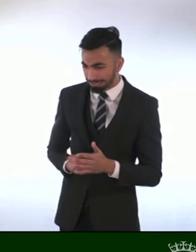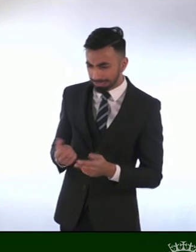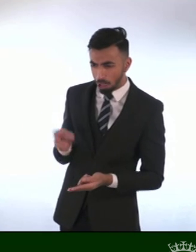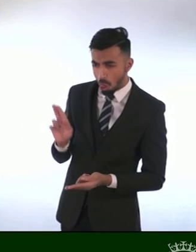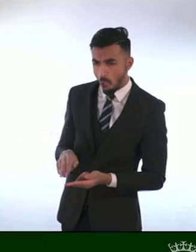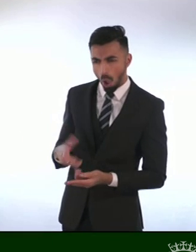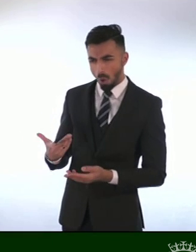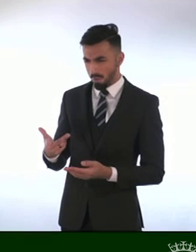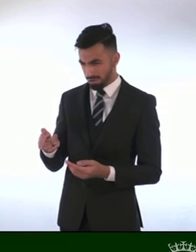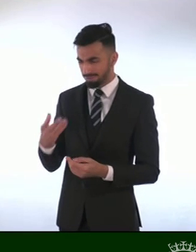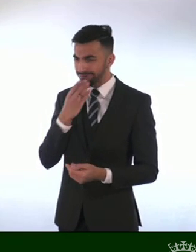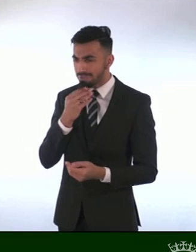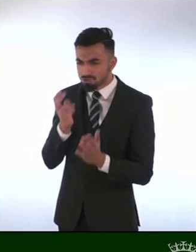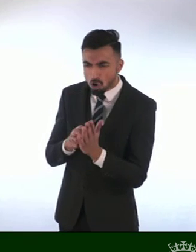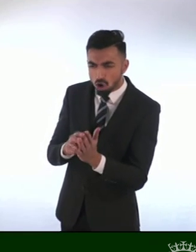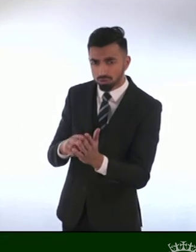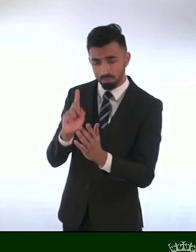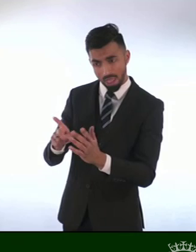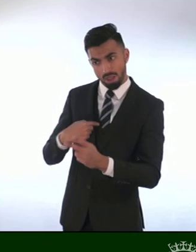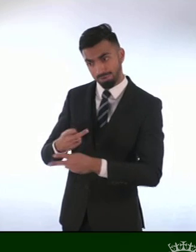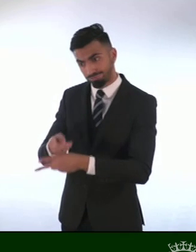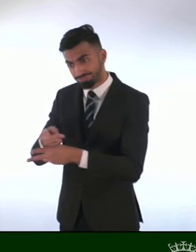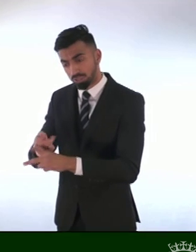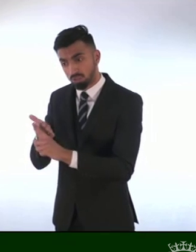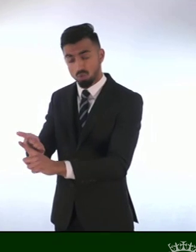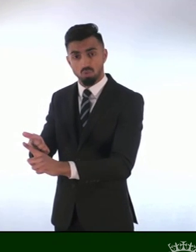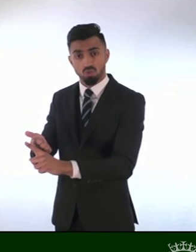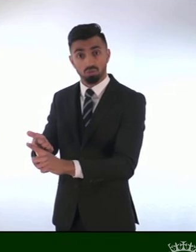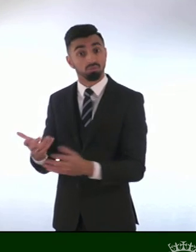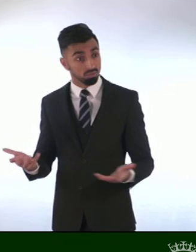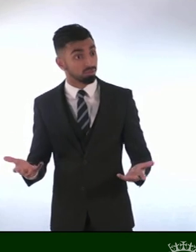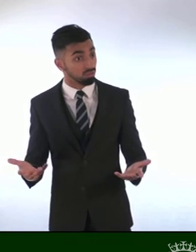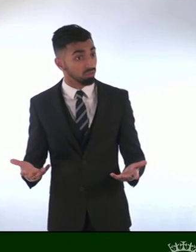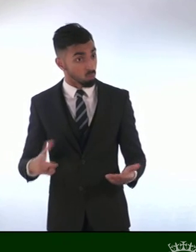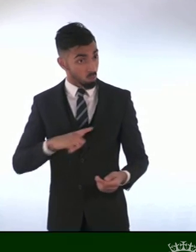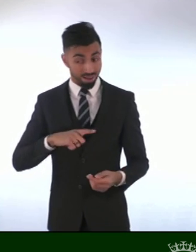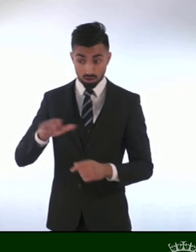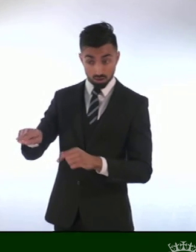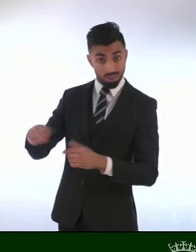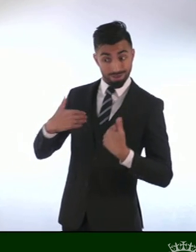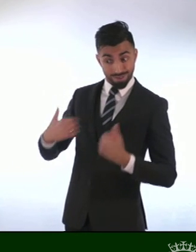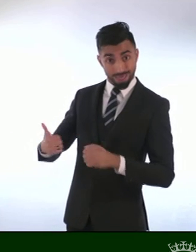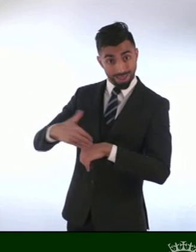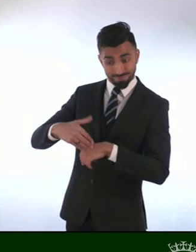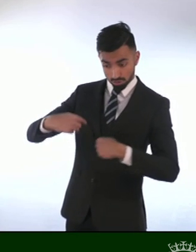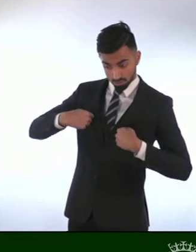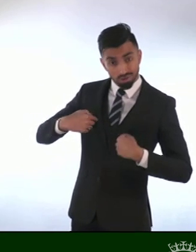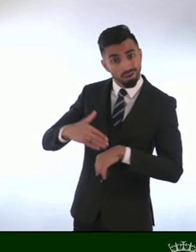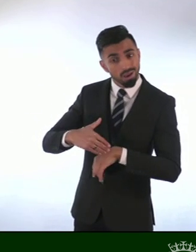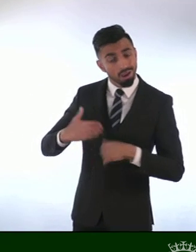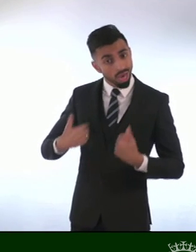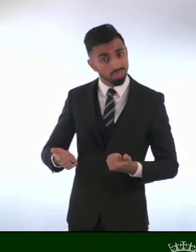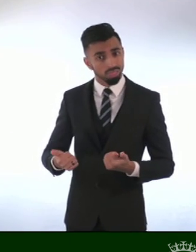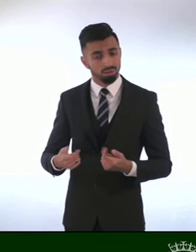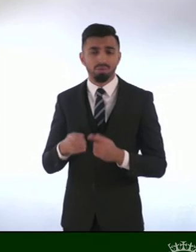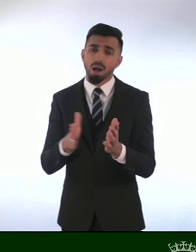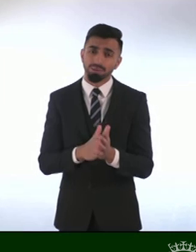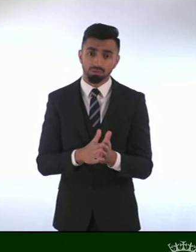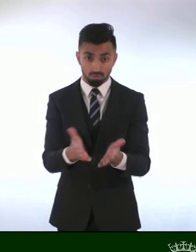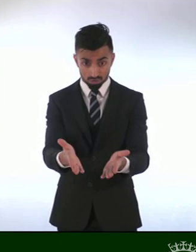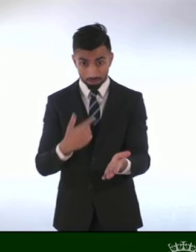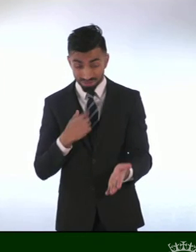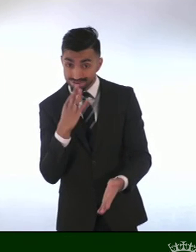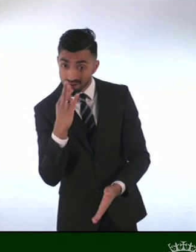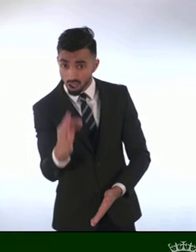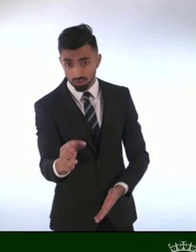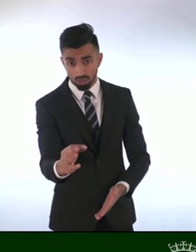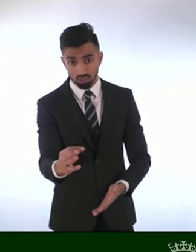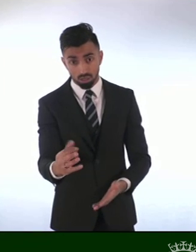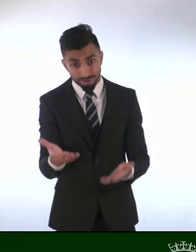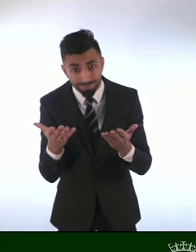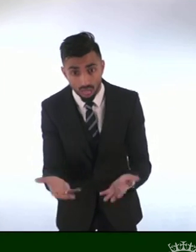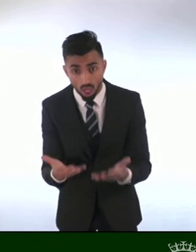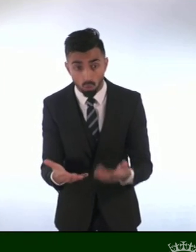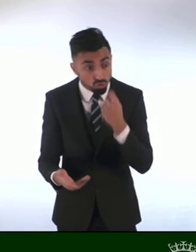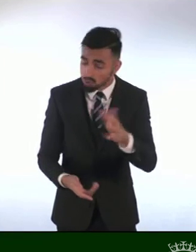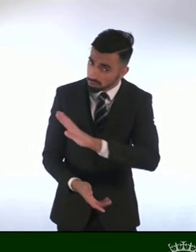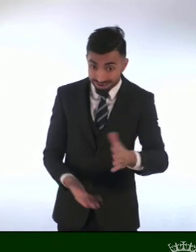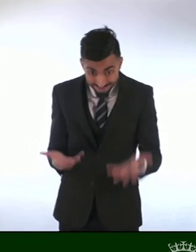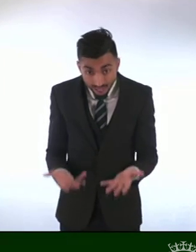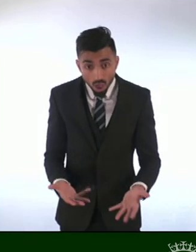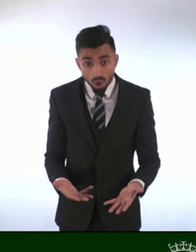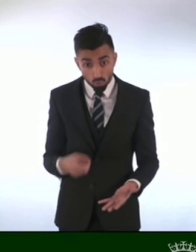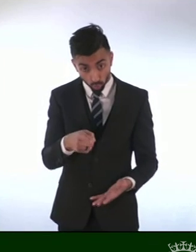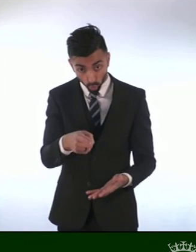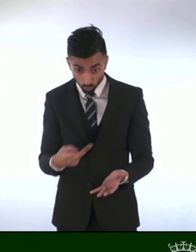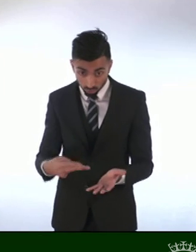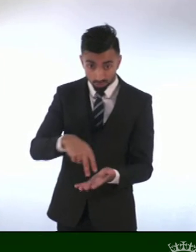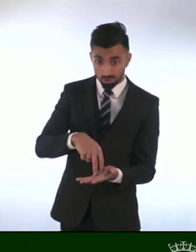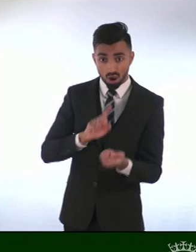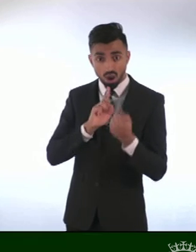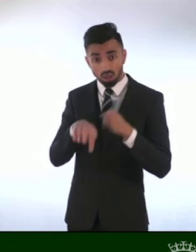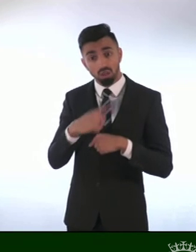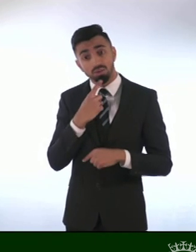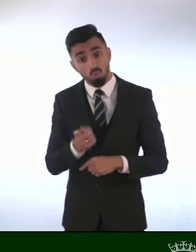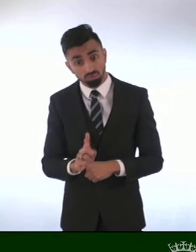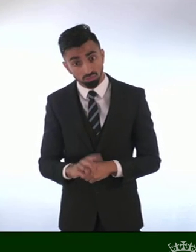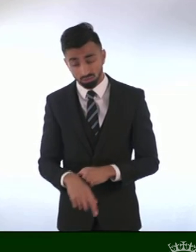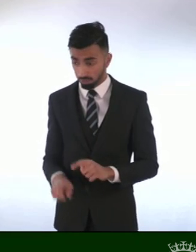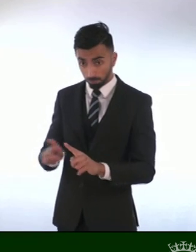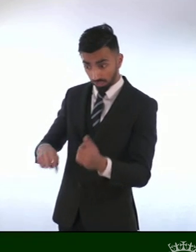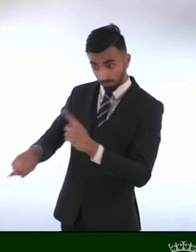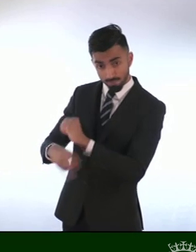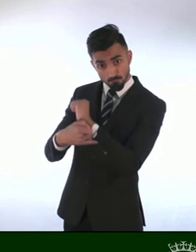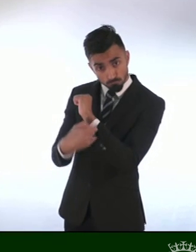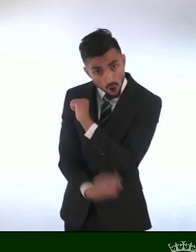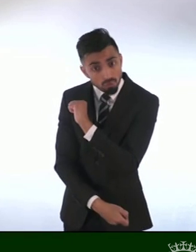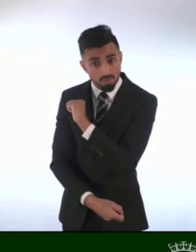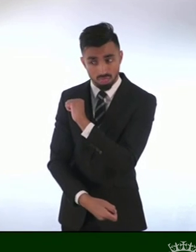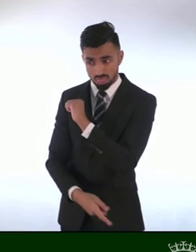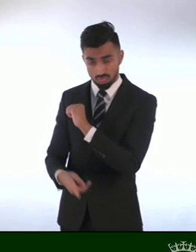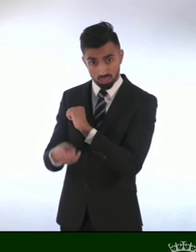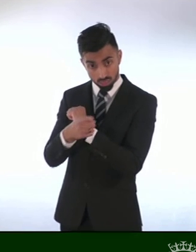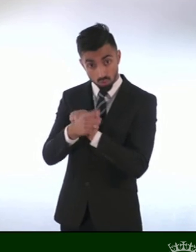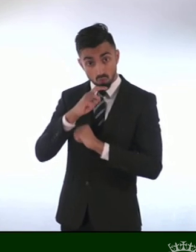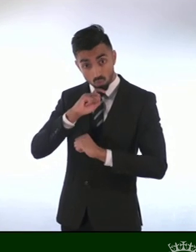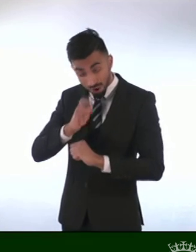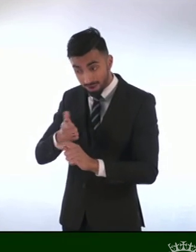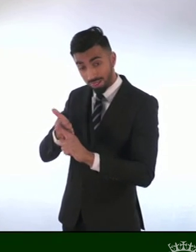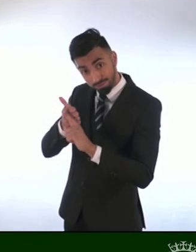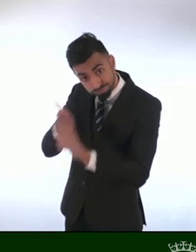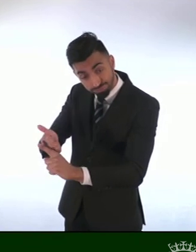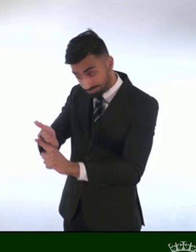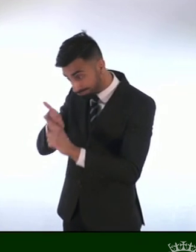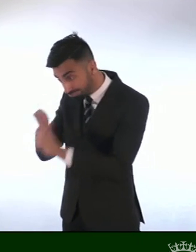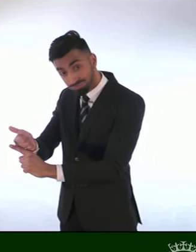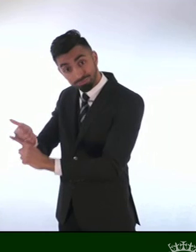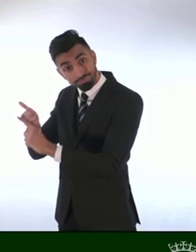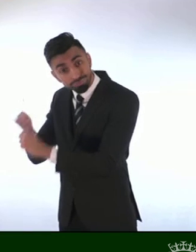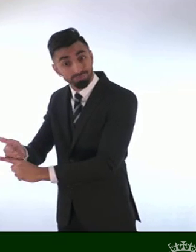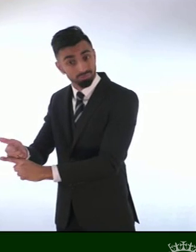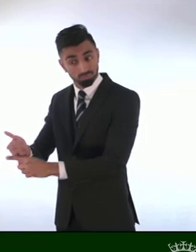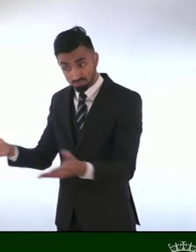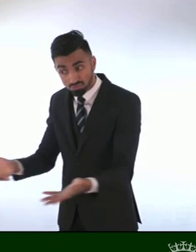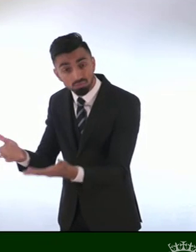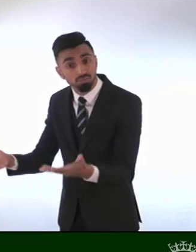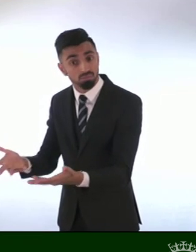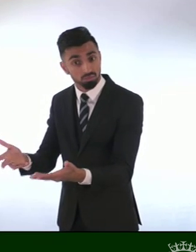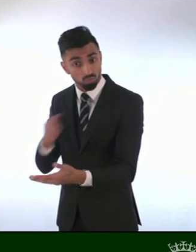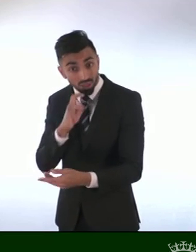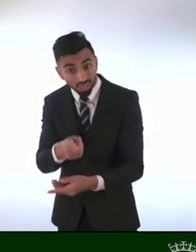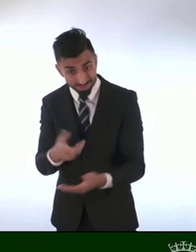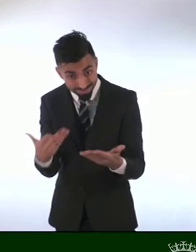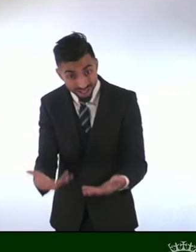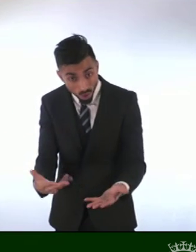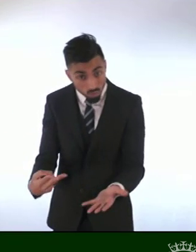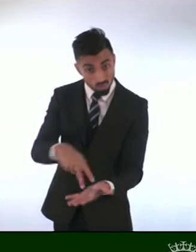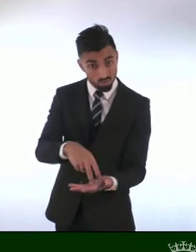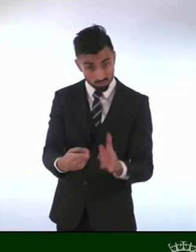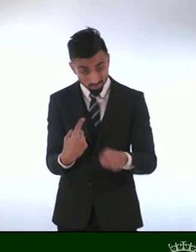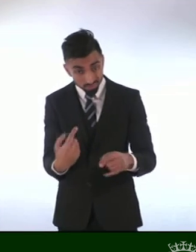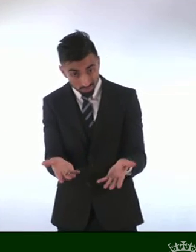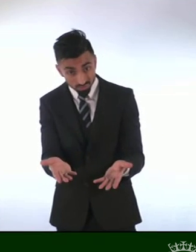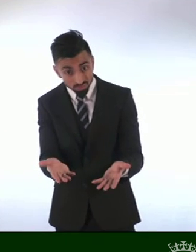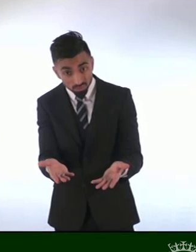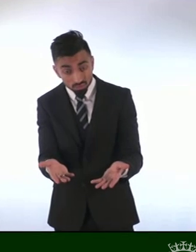The health of us all depends on the health of the most vulnerable, so I ask the Prime Minister: will he step up now—not tomorrow—and give support to those vulnerable people who live on the margins of our society, who are vulnerable themselves and make us all vulnerable, and give them the support and the assurance that they are desperately searching for today?